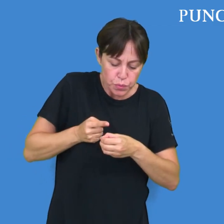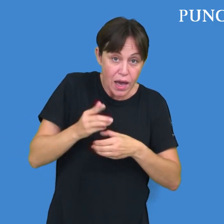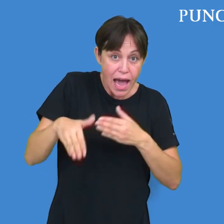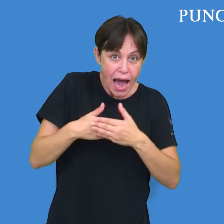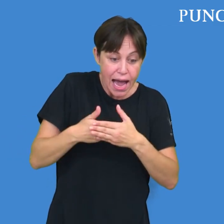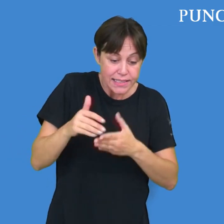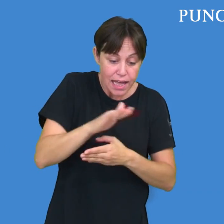hasta